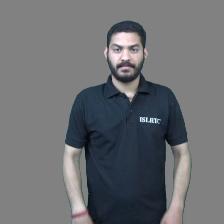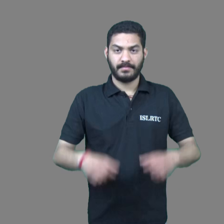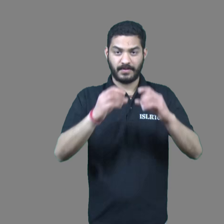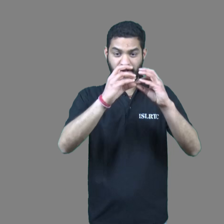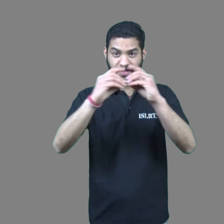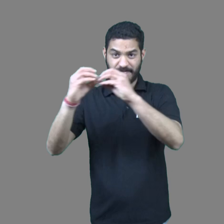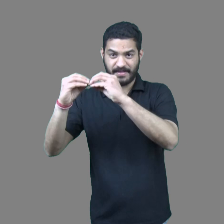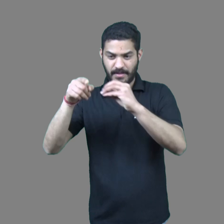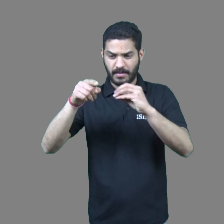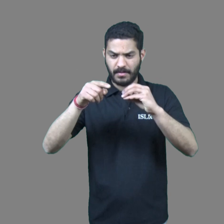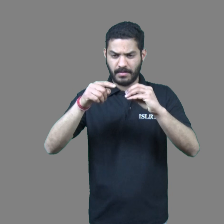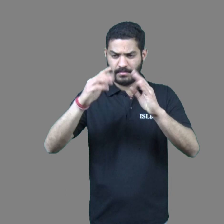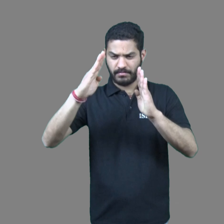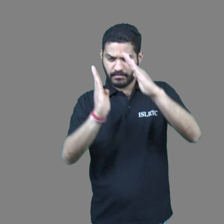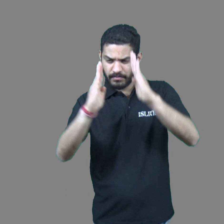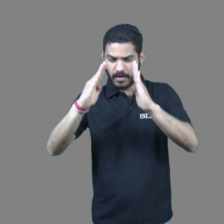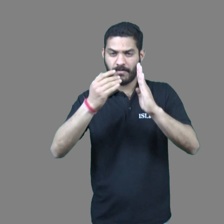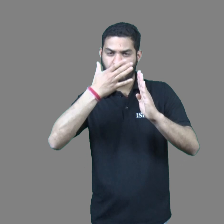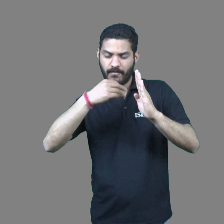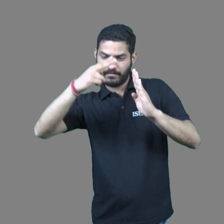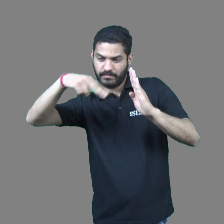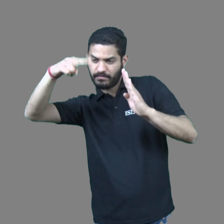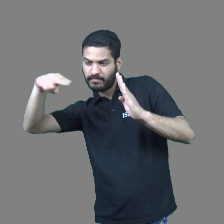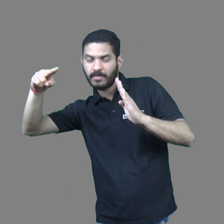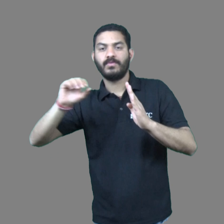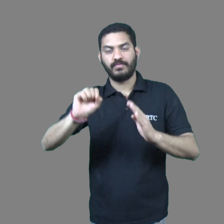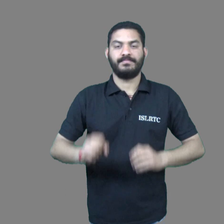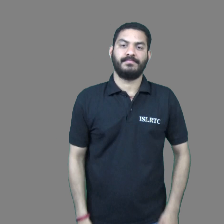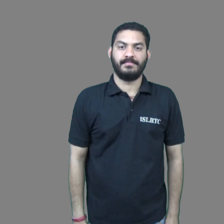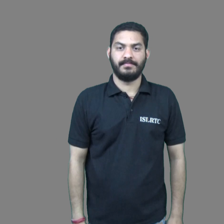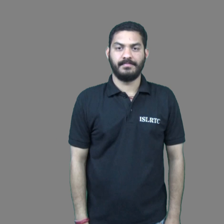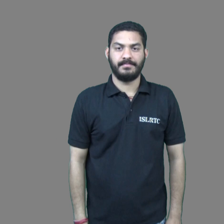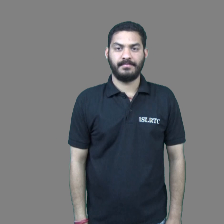Format